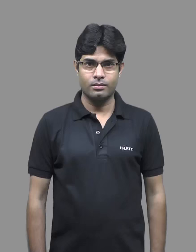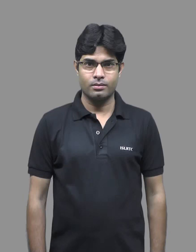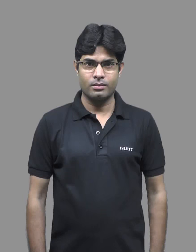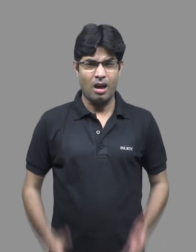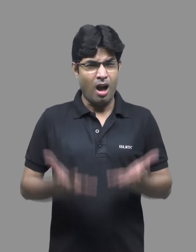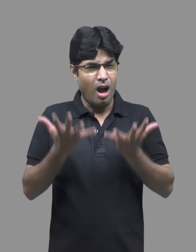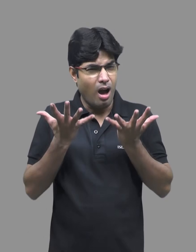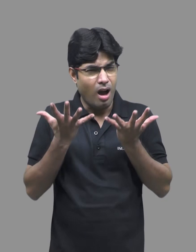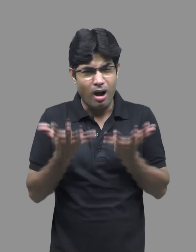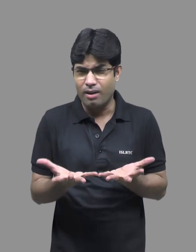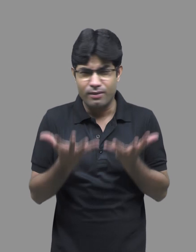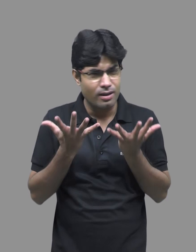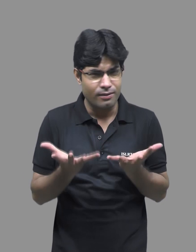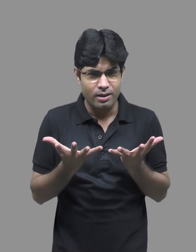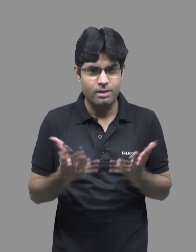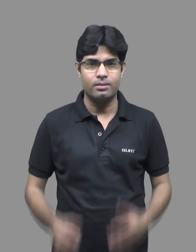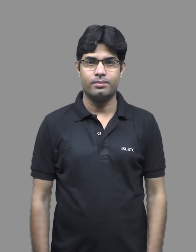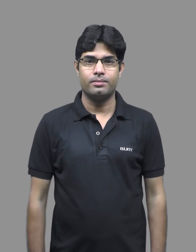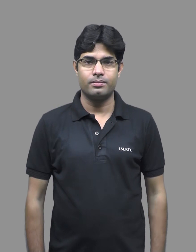Burden Overload Strain